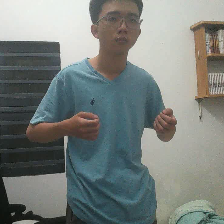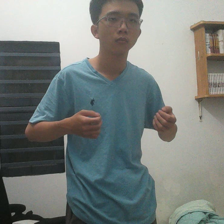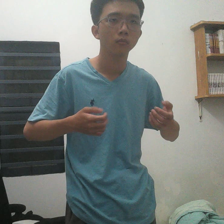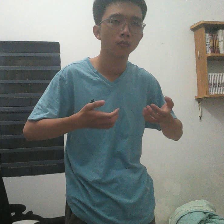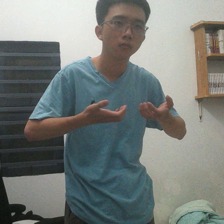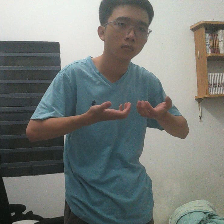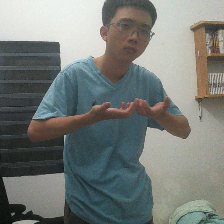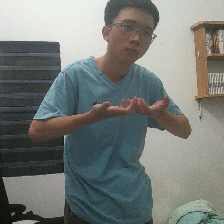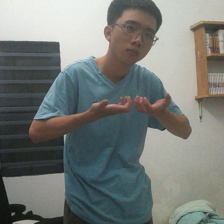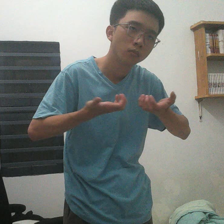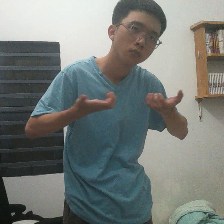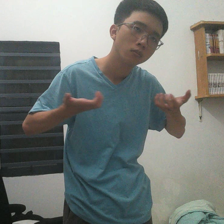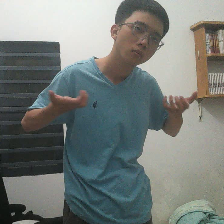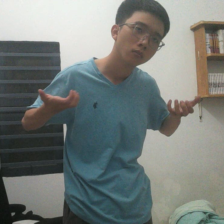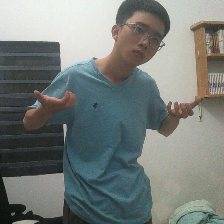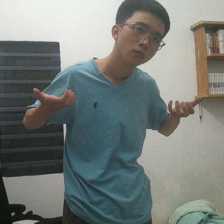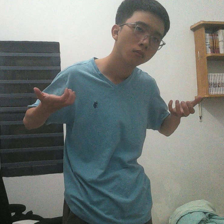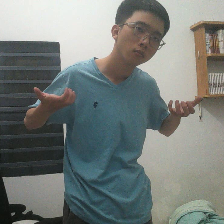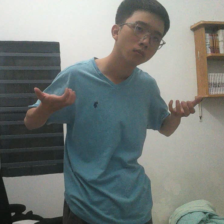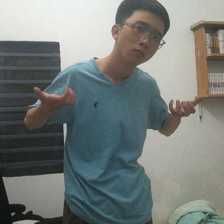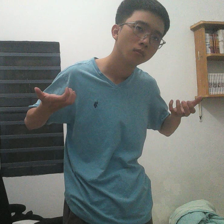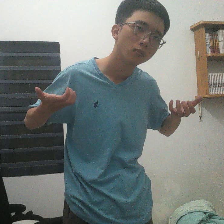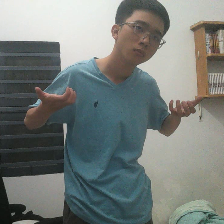chia cat